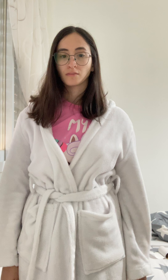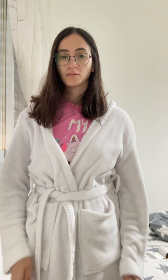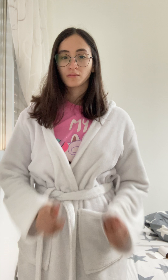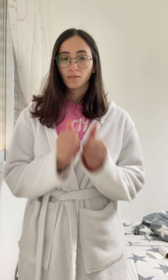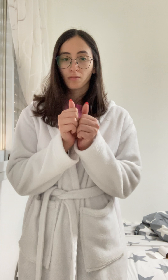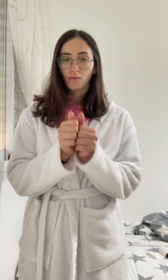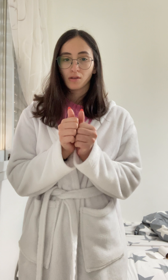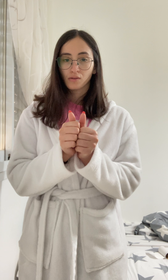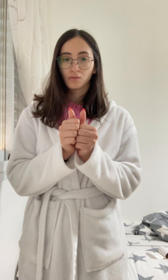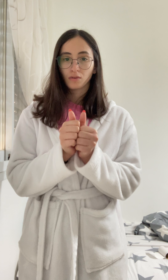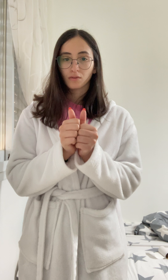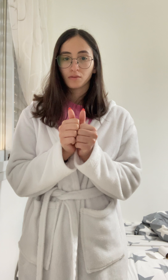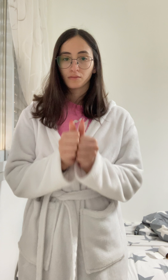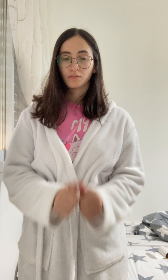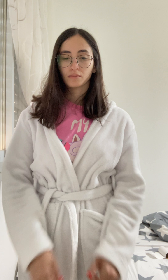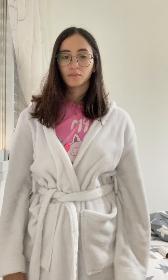חבר ה